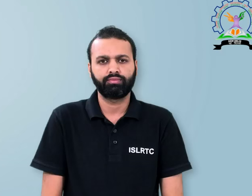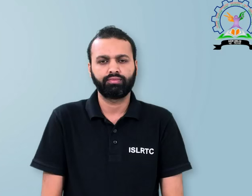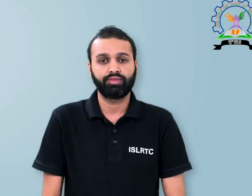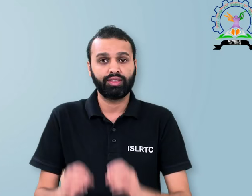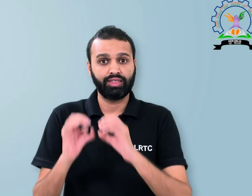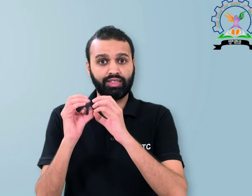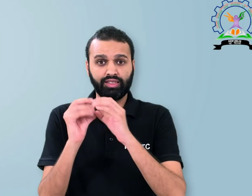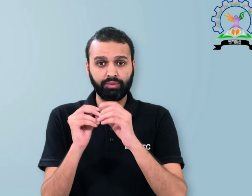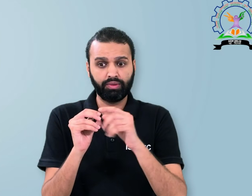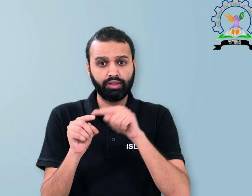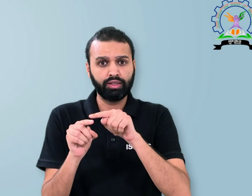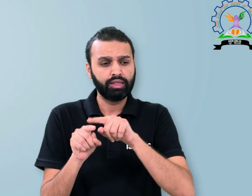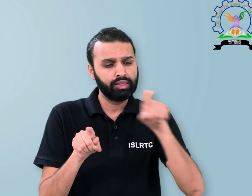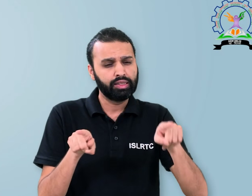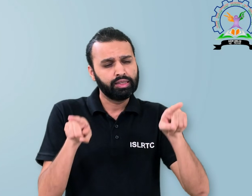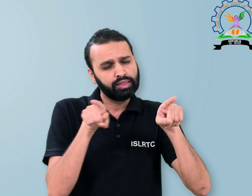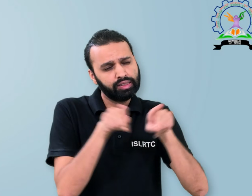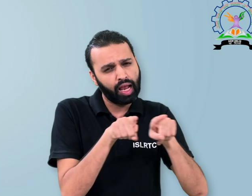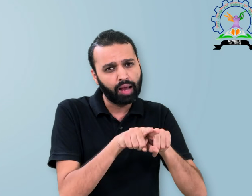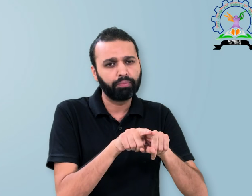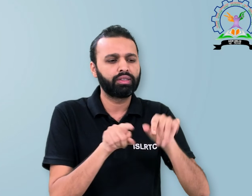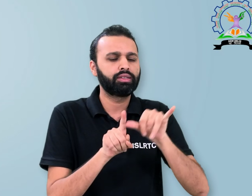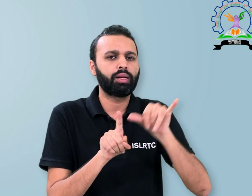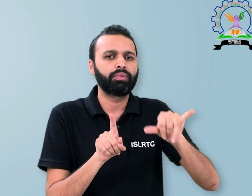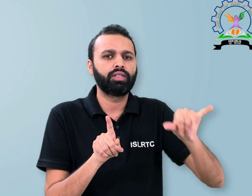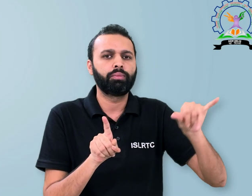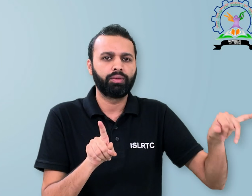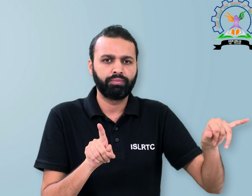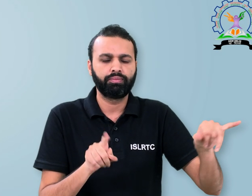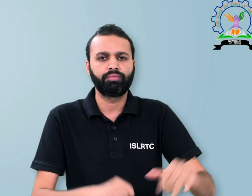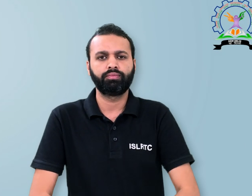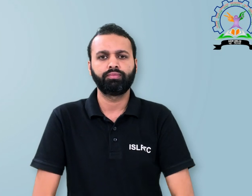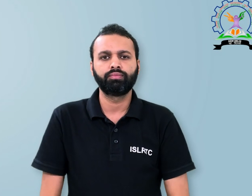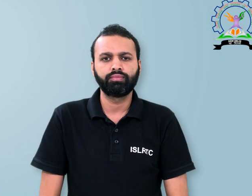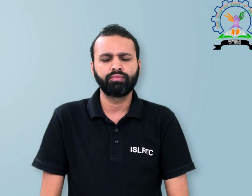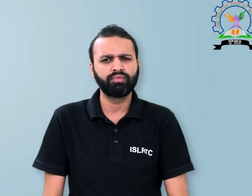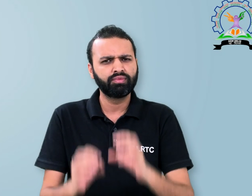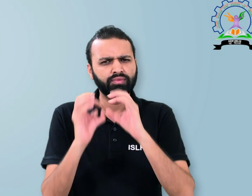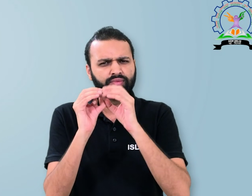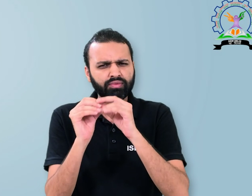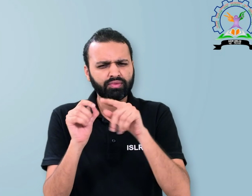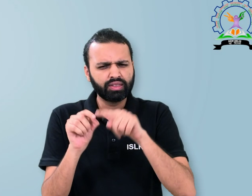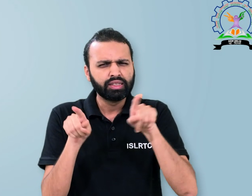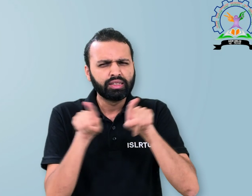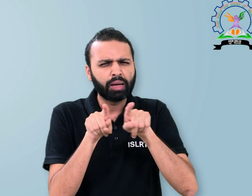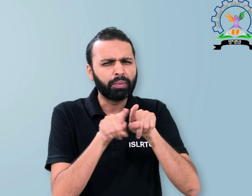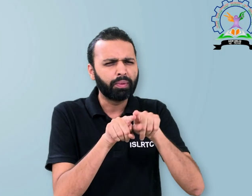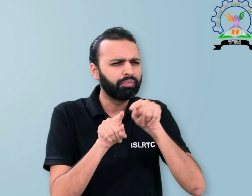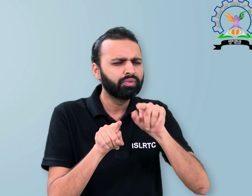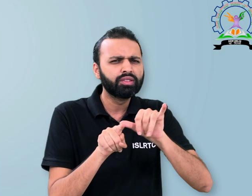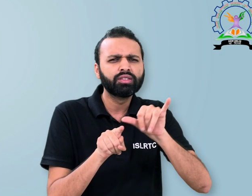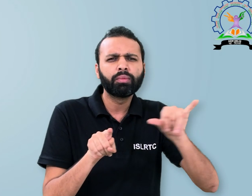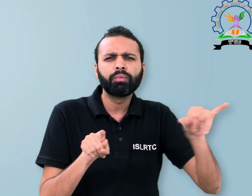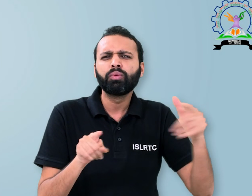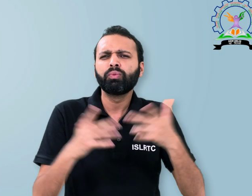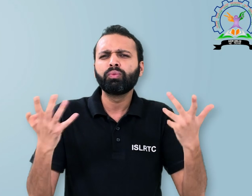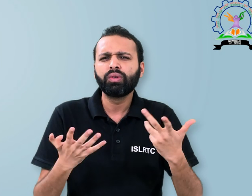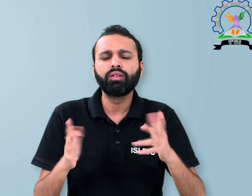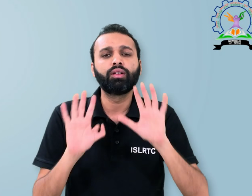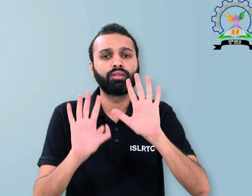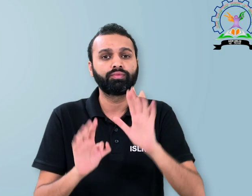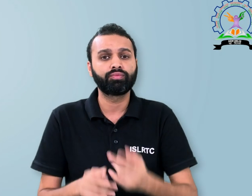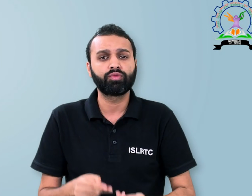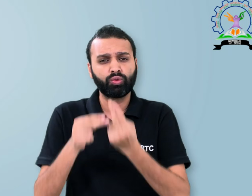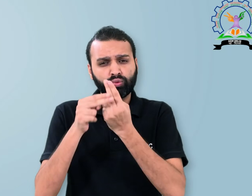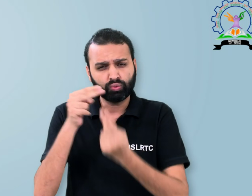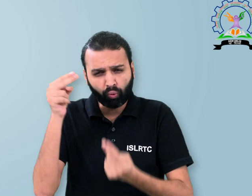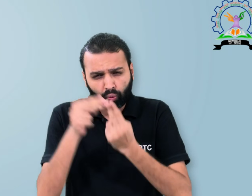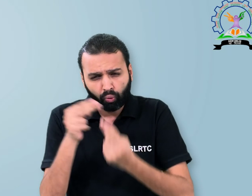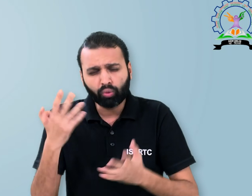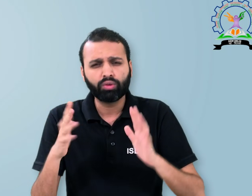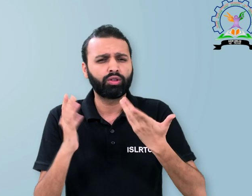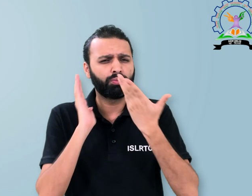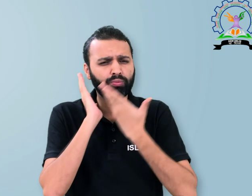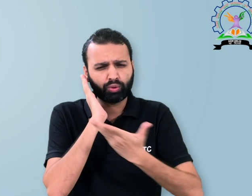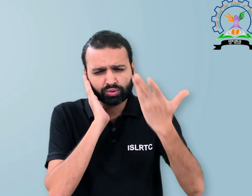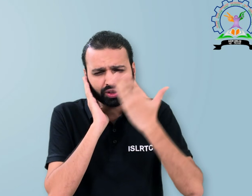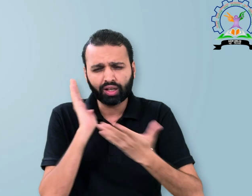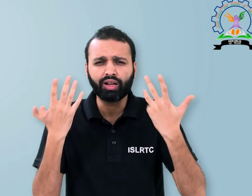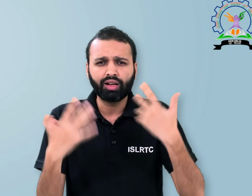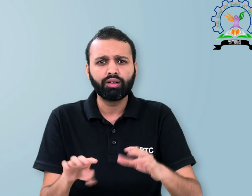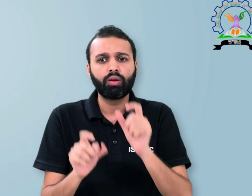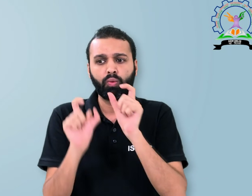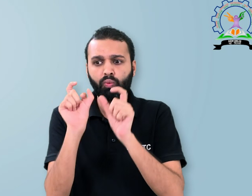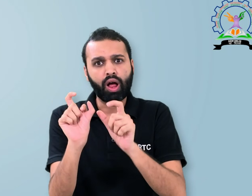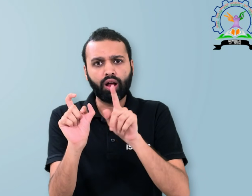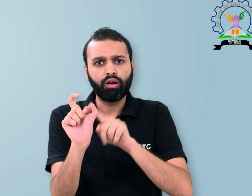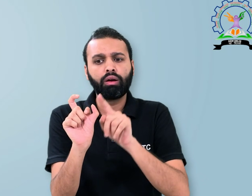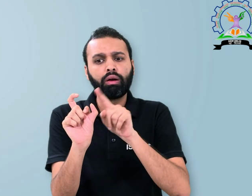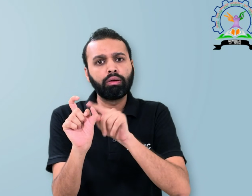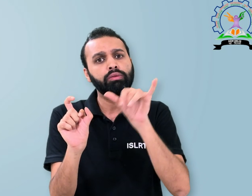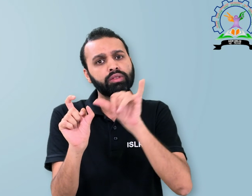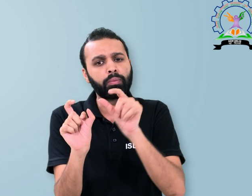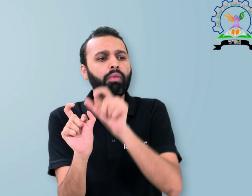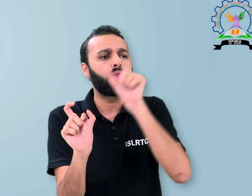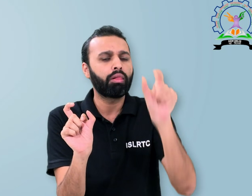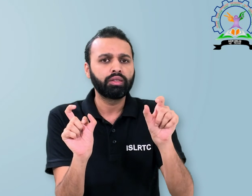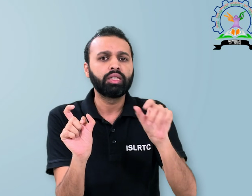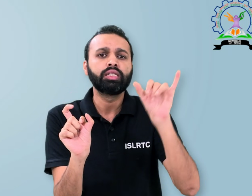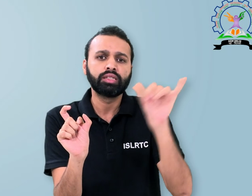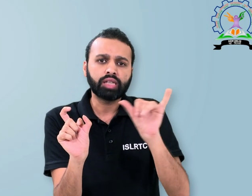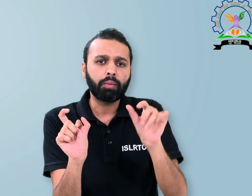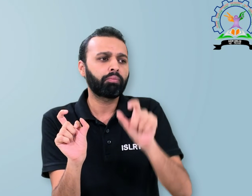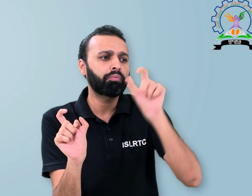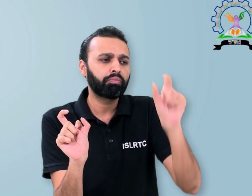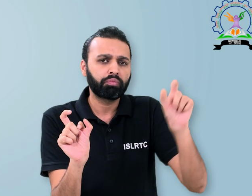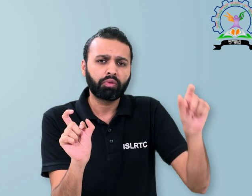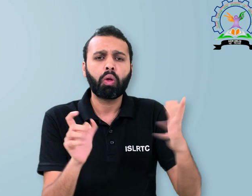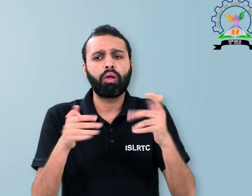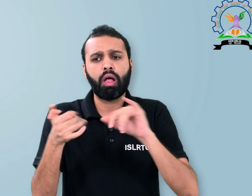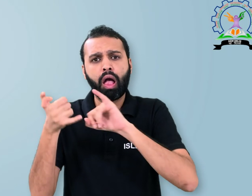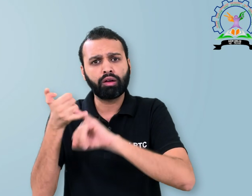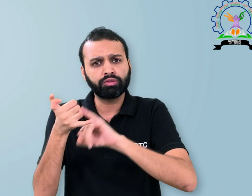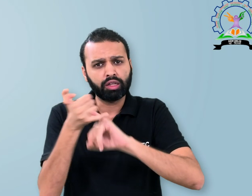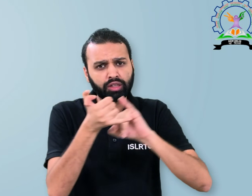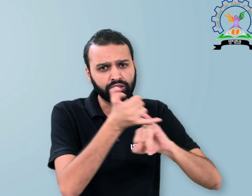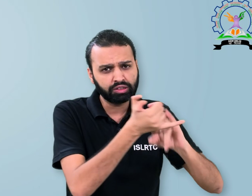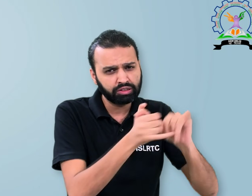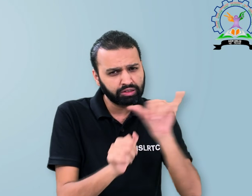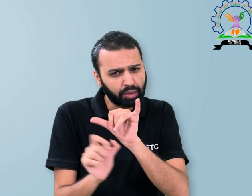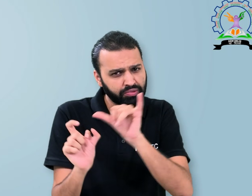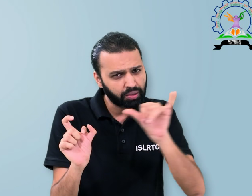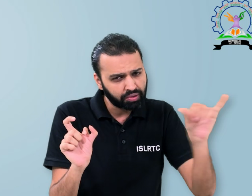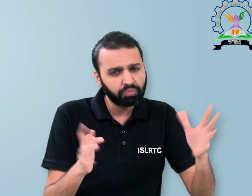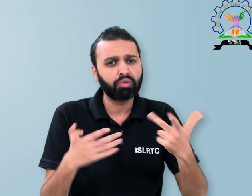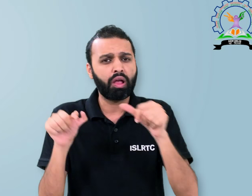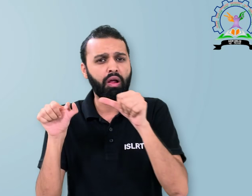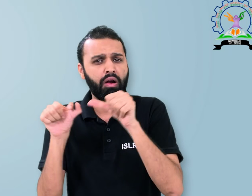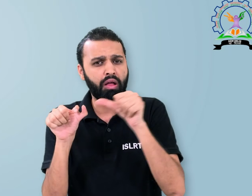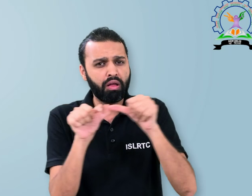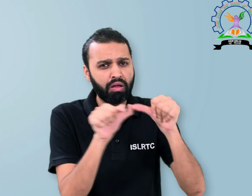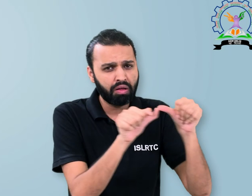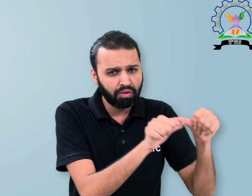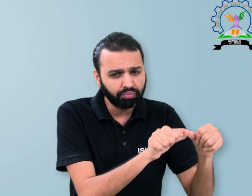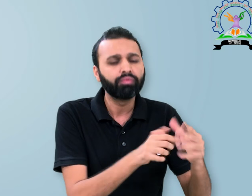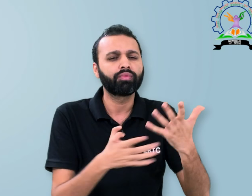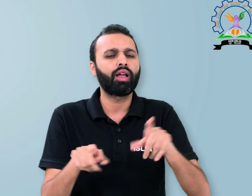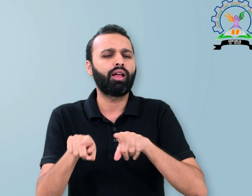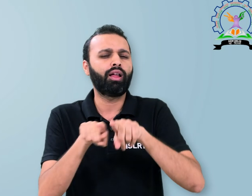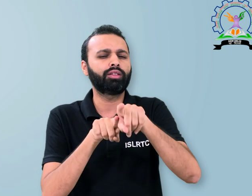Alliteration The occurrence of the same letter or sound at the beginning of adjacent or closely connected words.